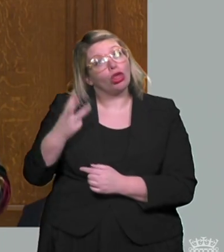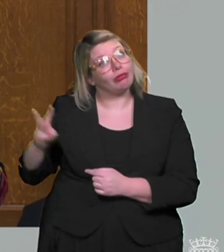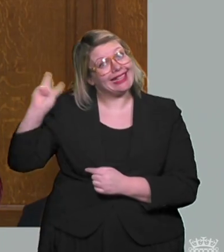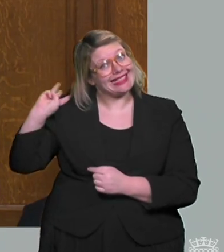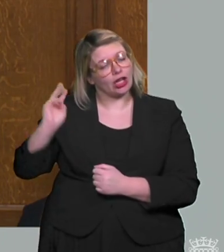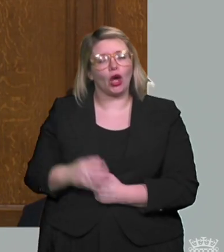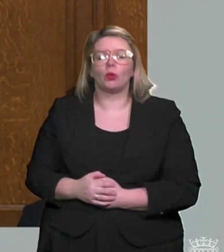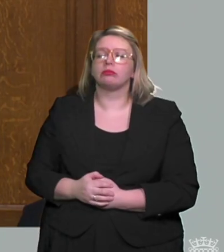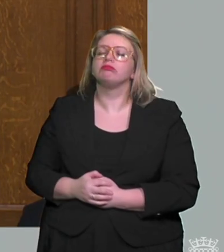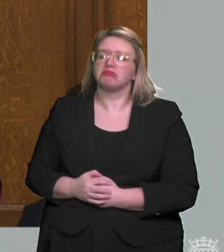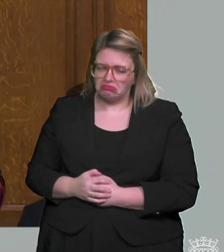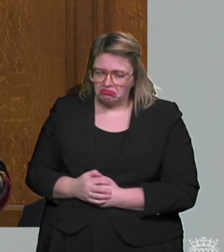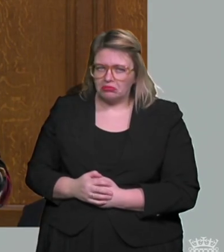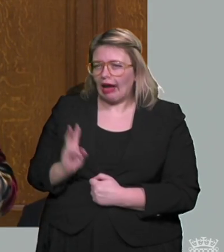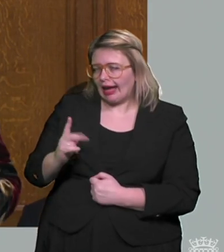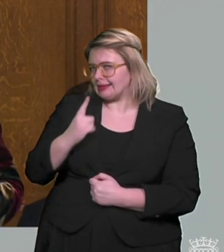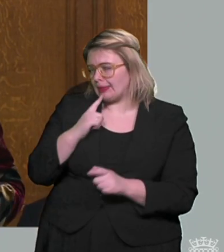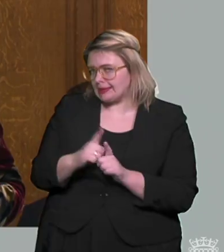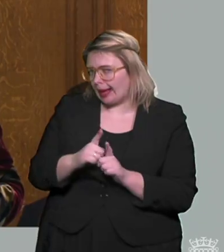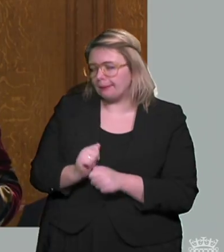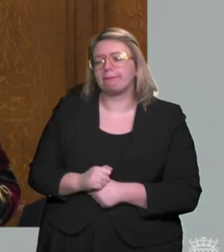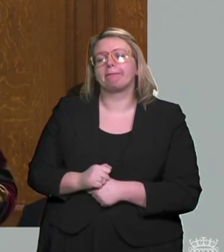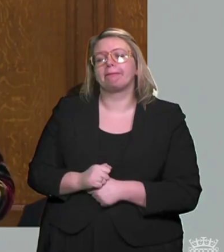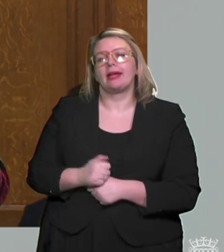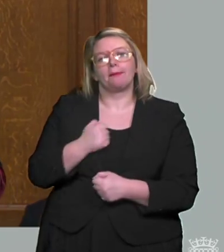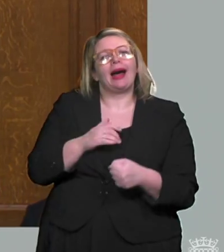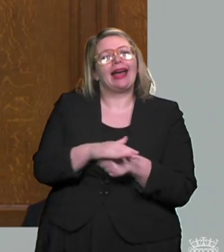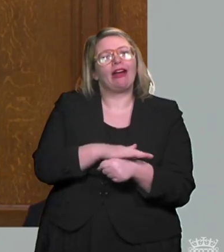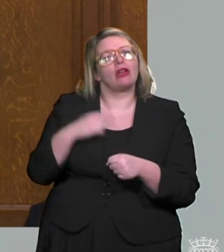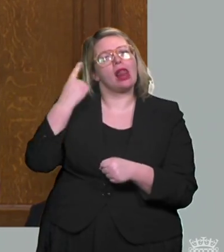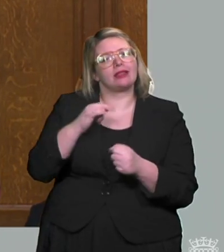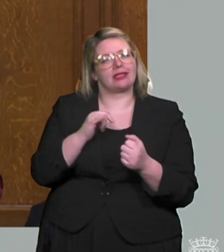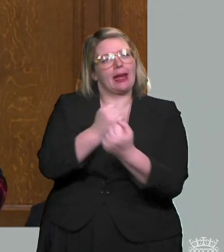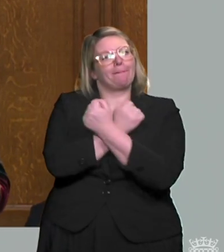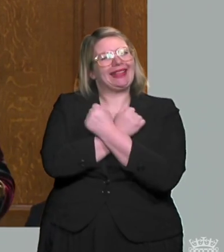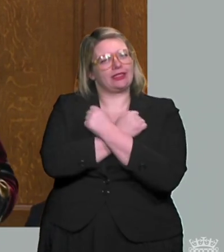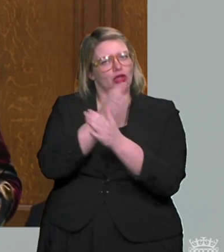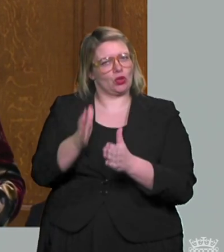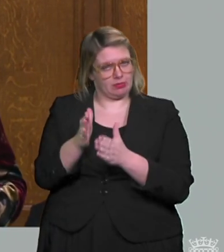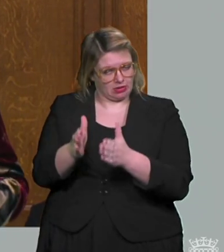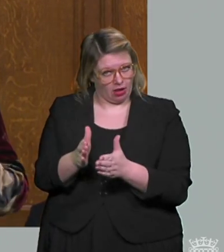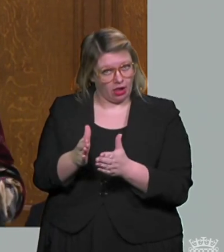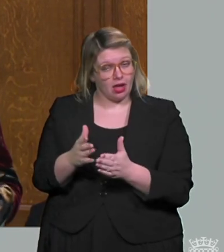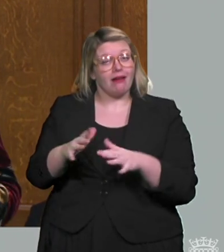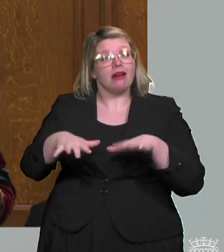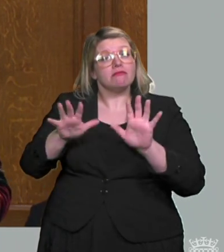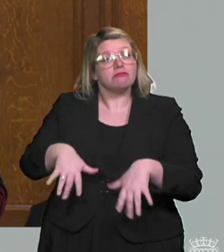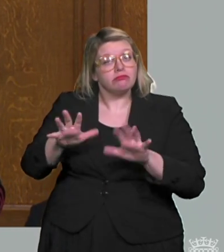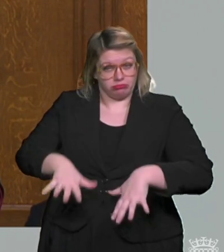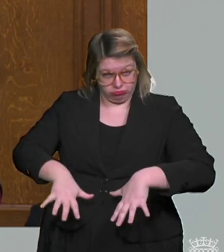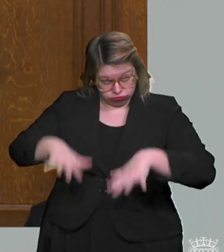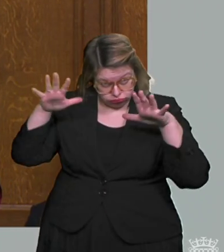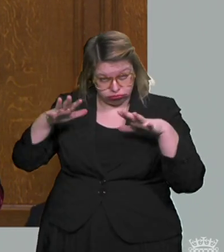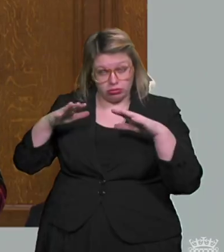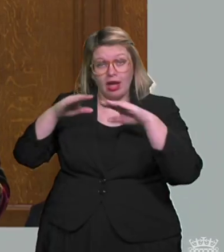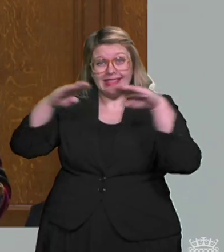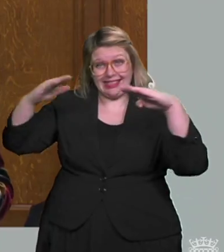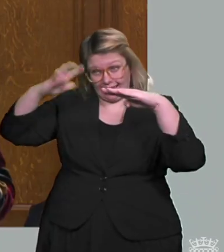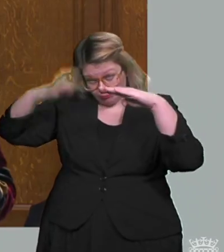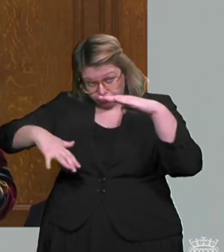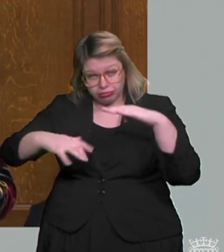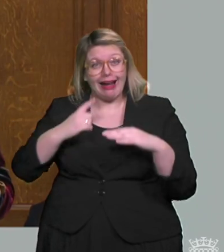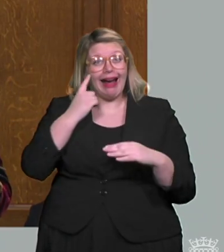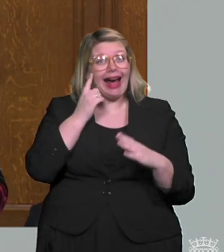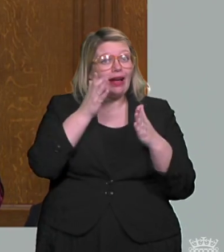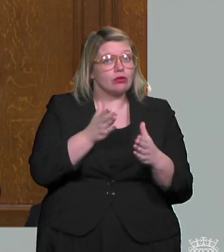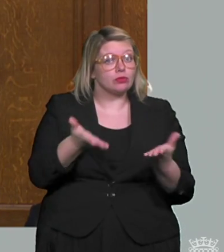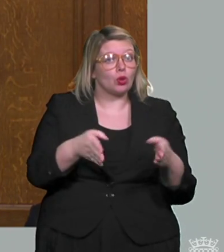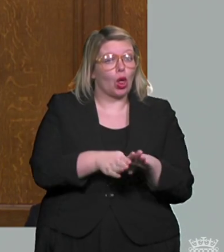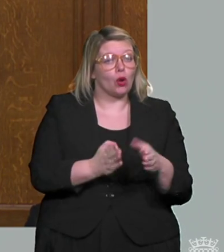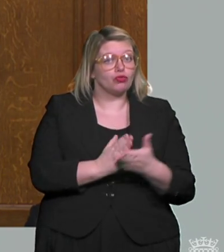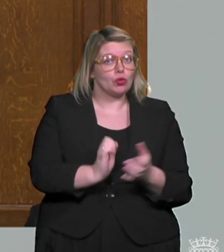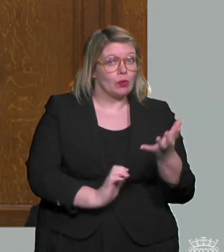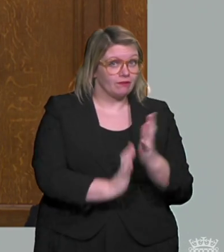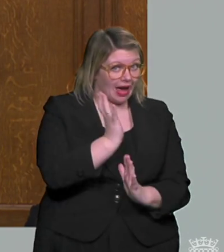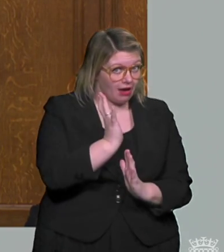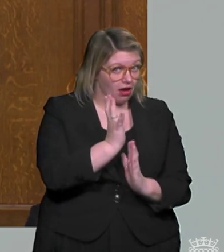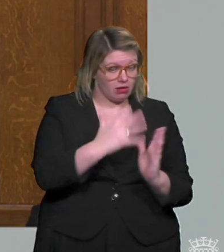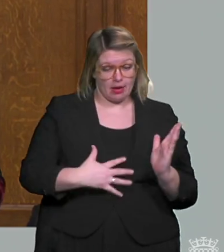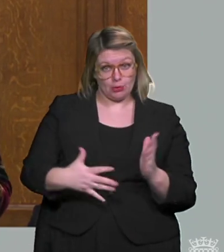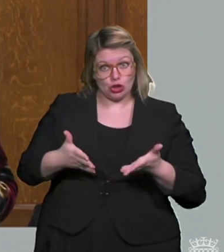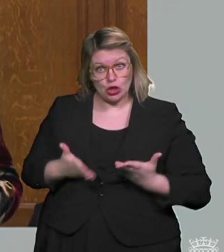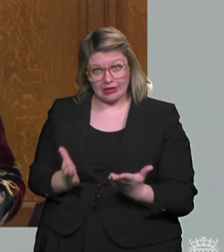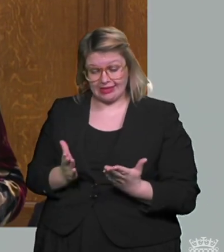Two years ago in St Mary’s Hospital in Paddington, which serves my constituency, a ward ceiling fell in during floods, the eye hospital was closed by a fire, and the birth centre and maternity wards were threatened by structural problems.